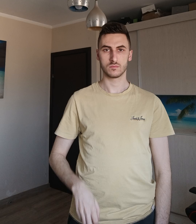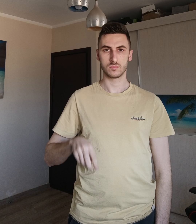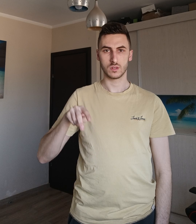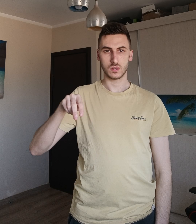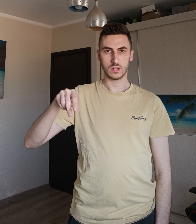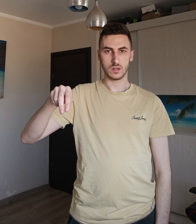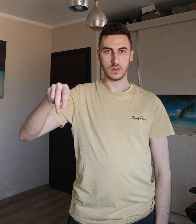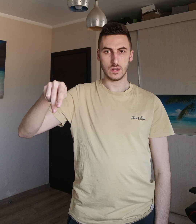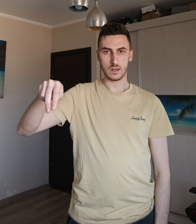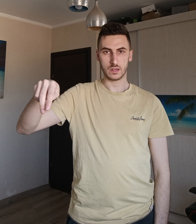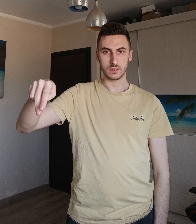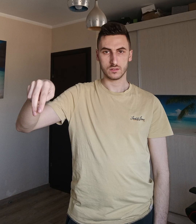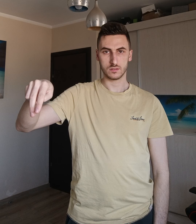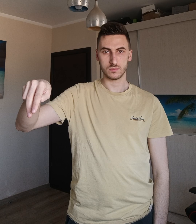ללכת